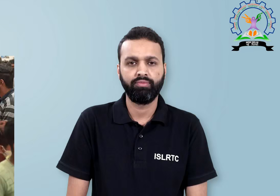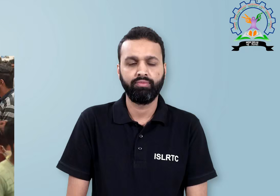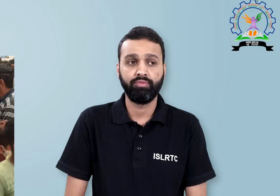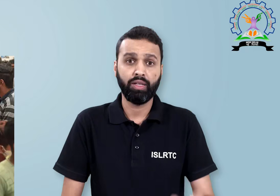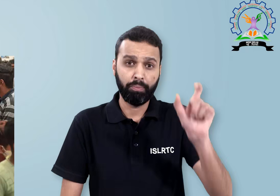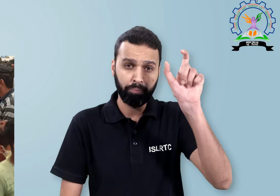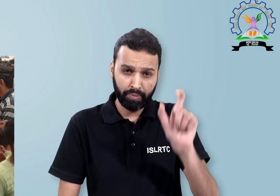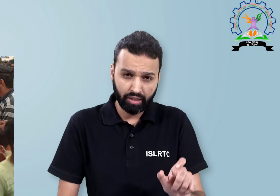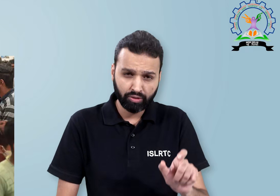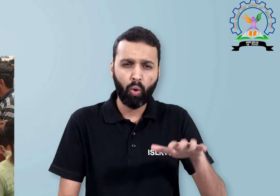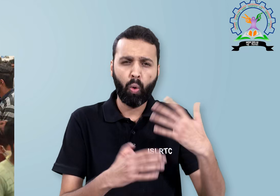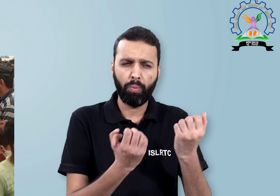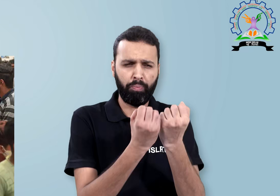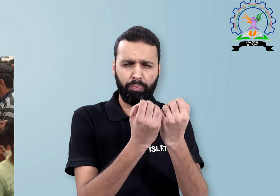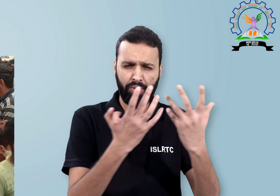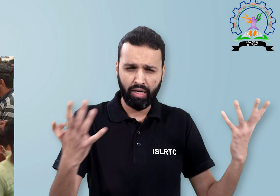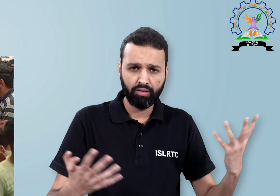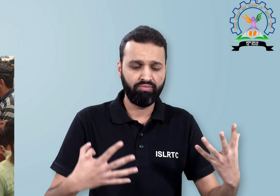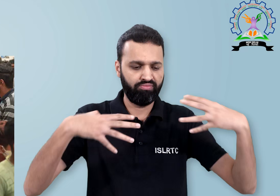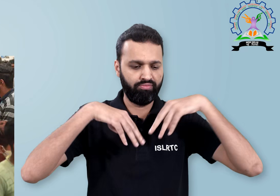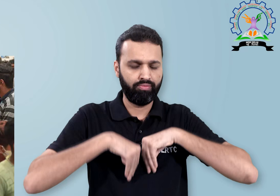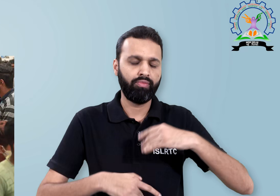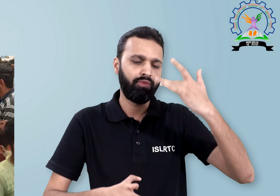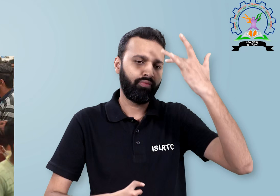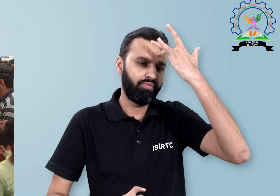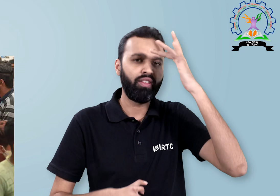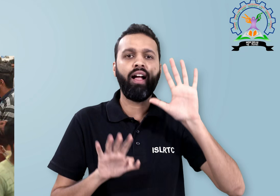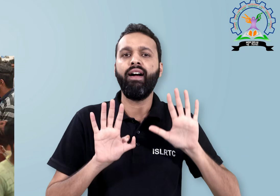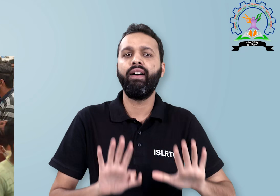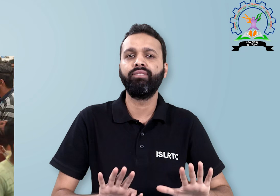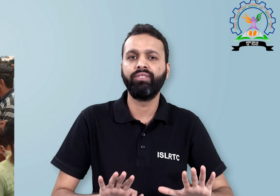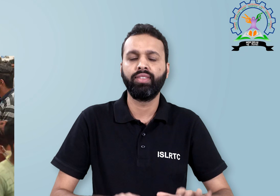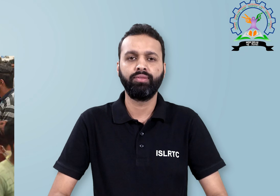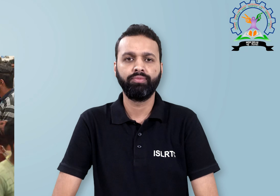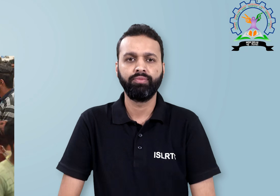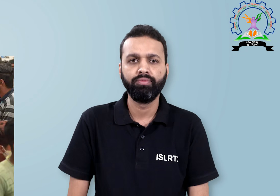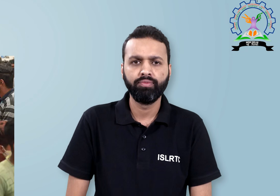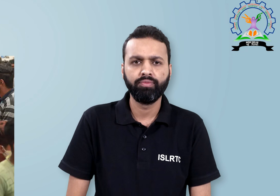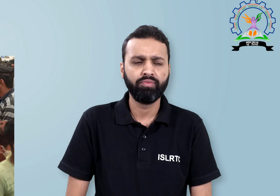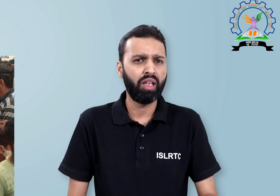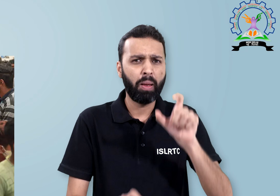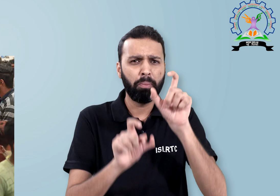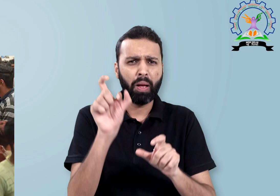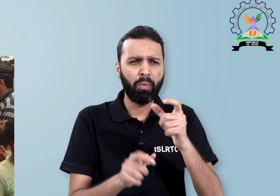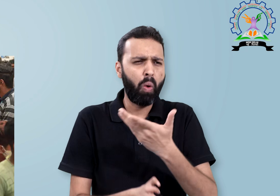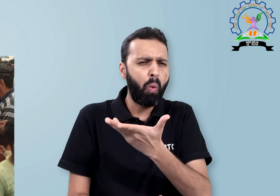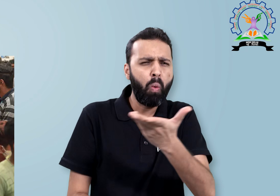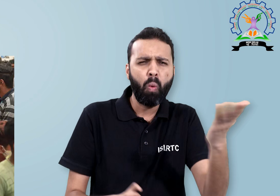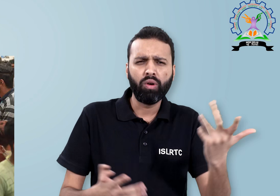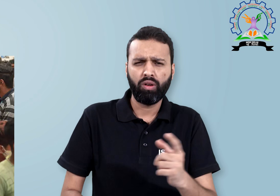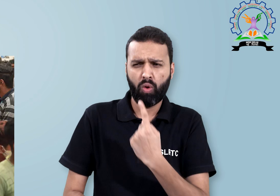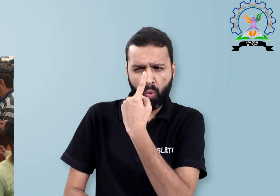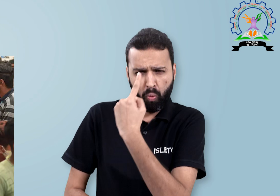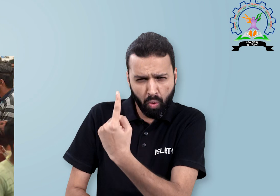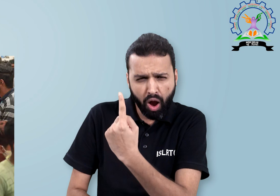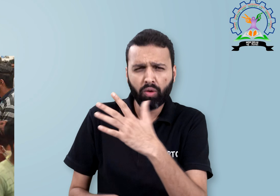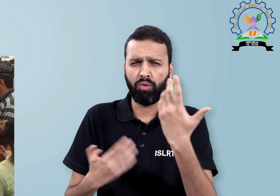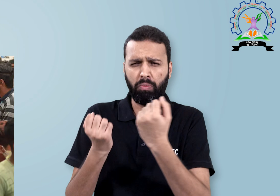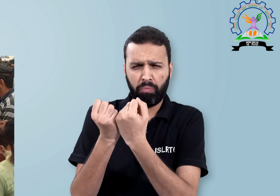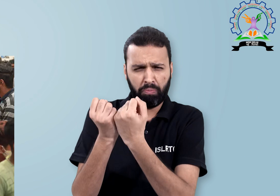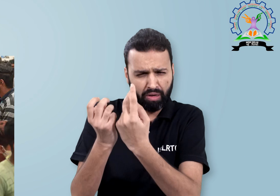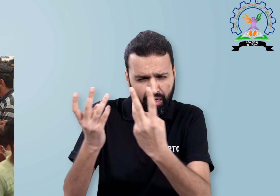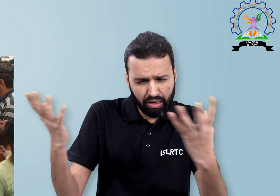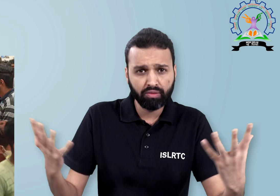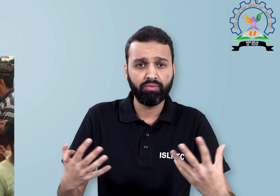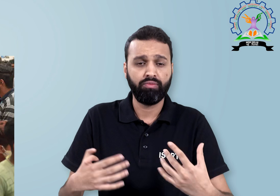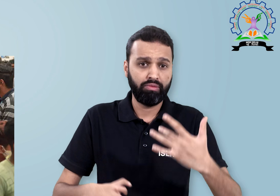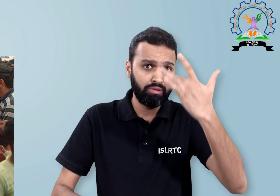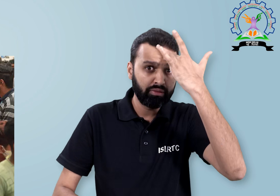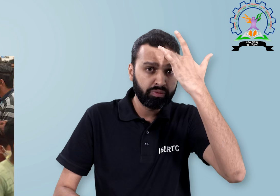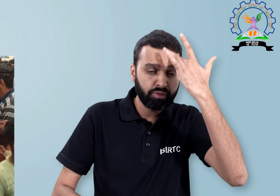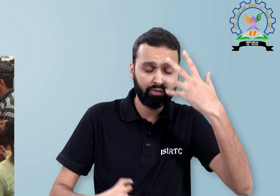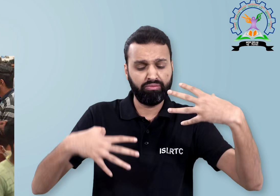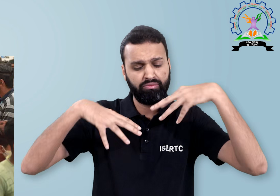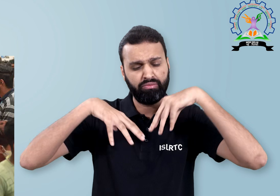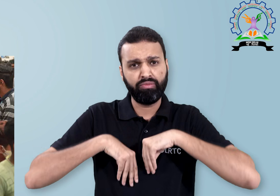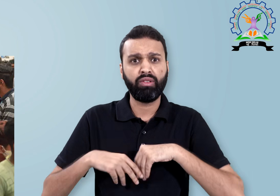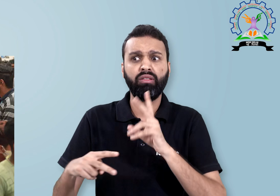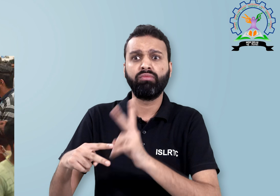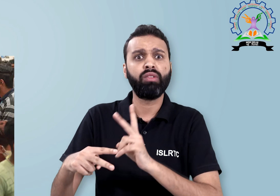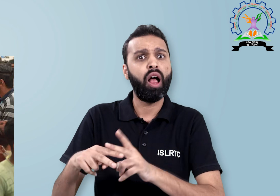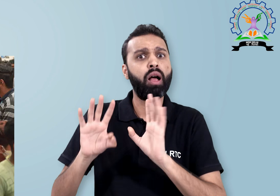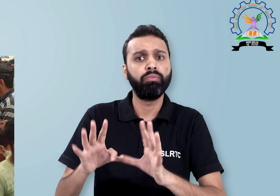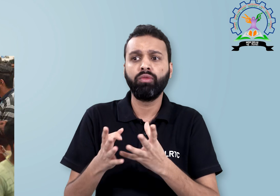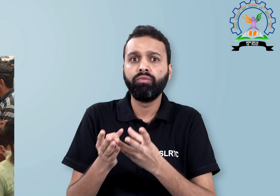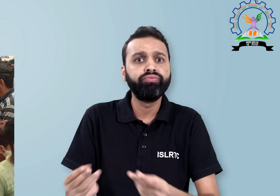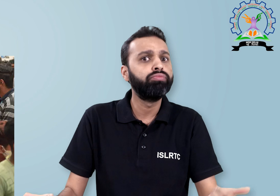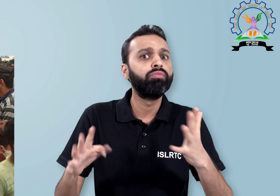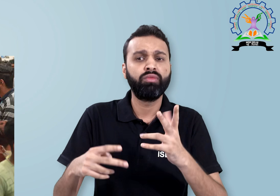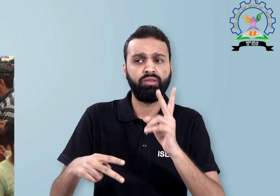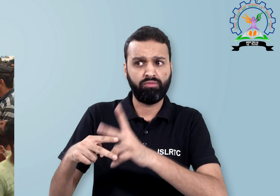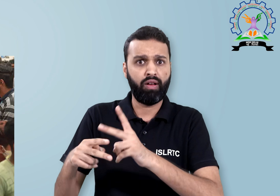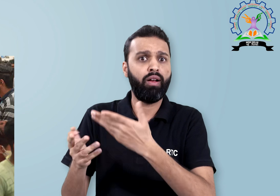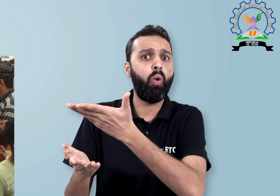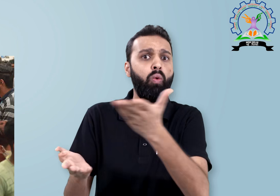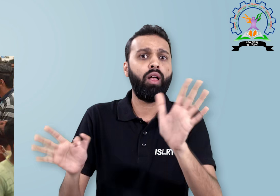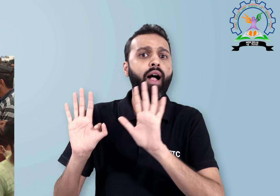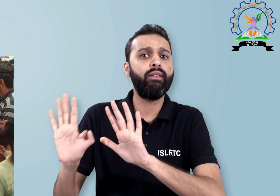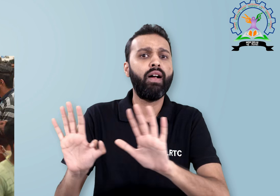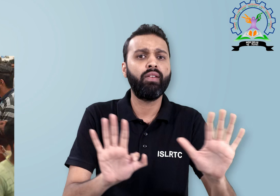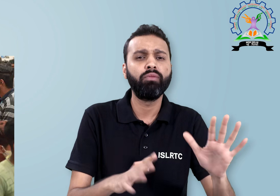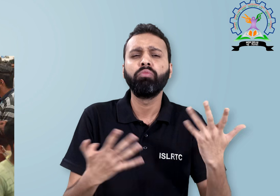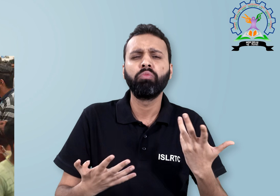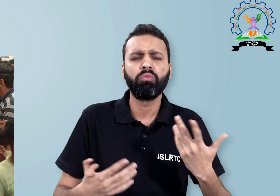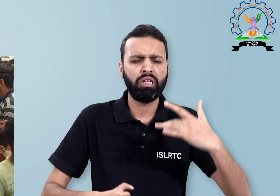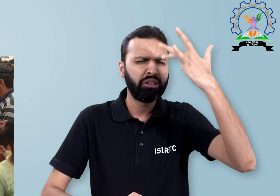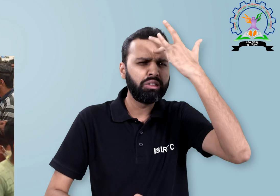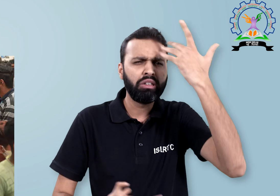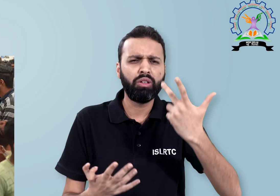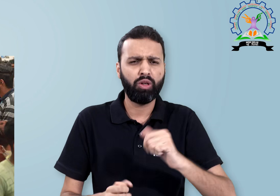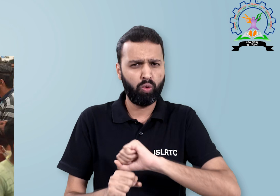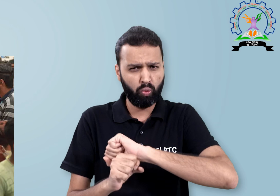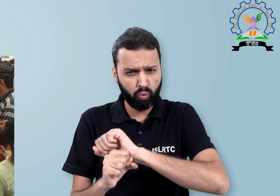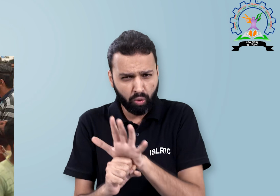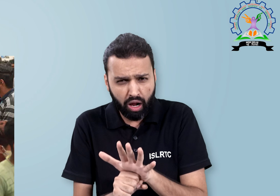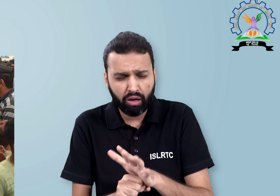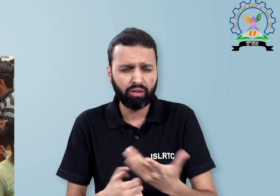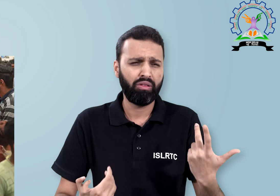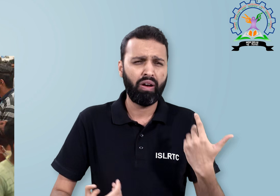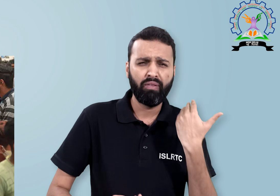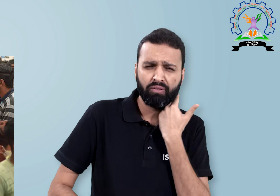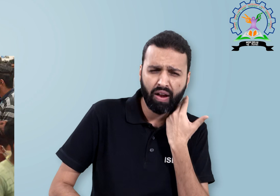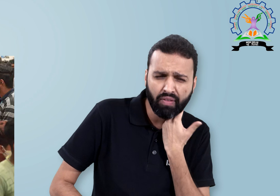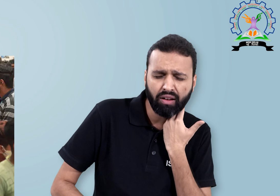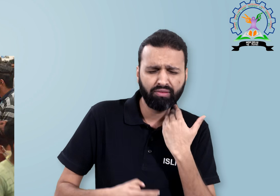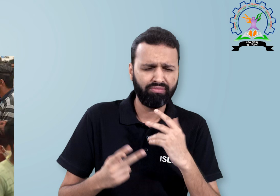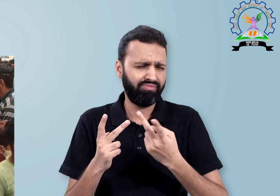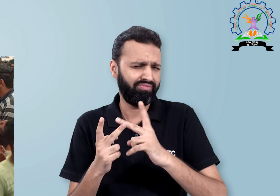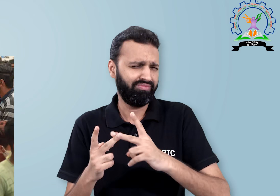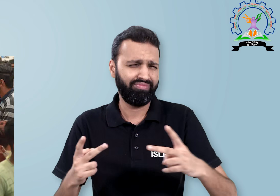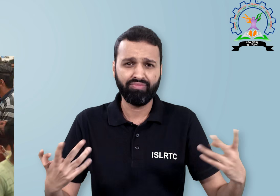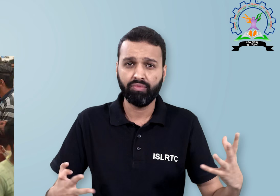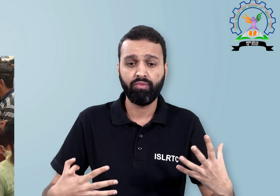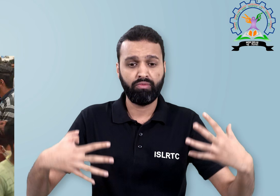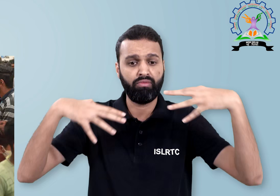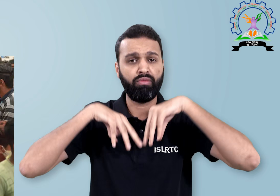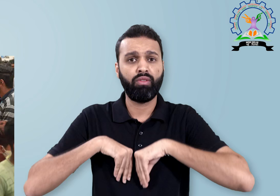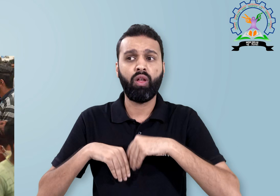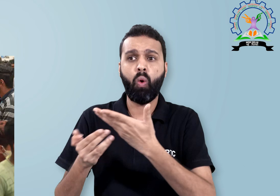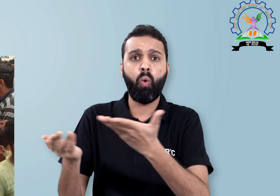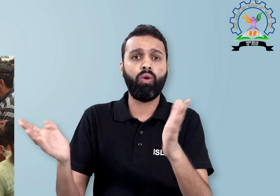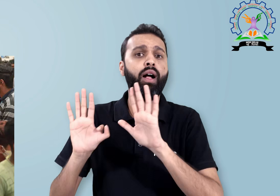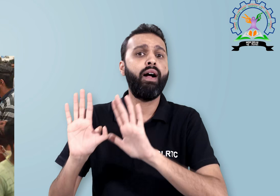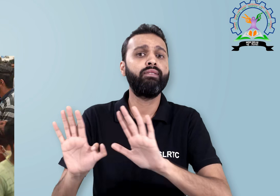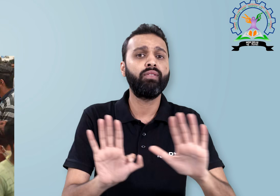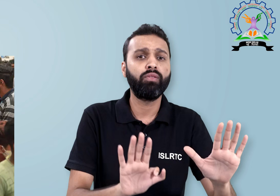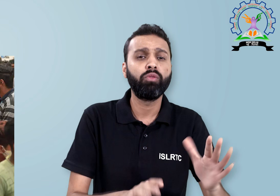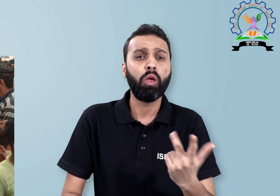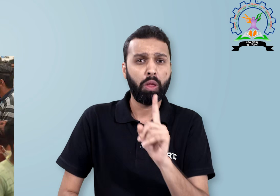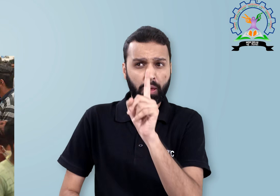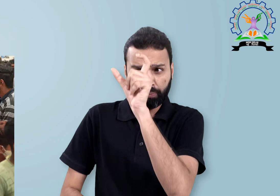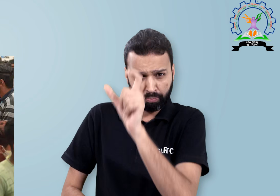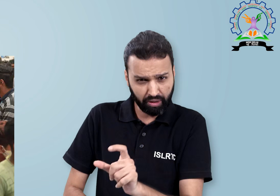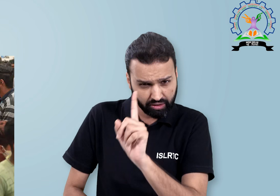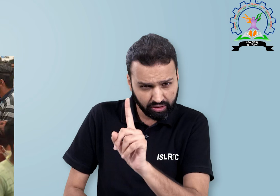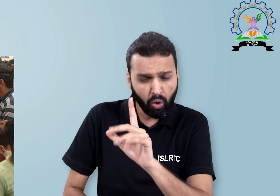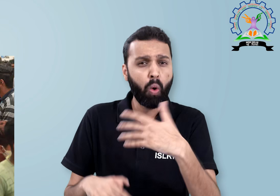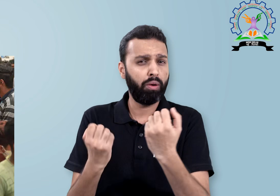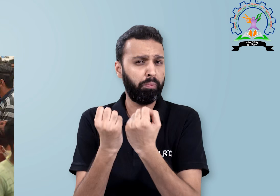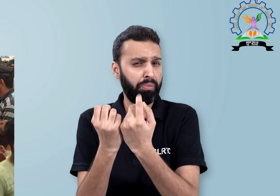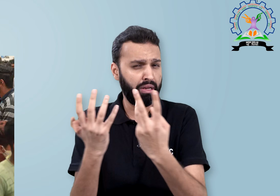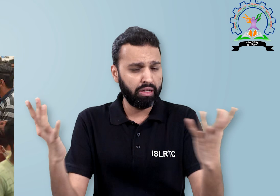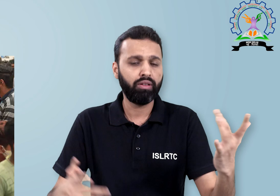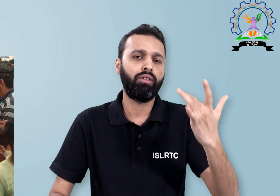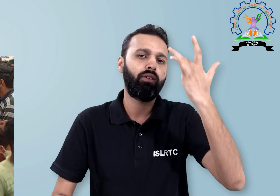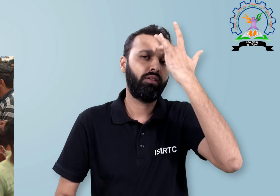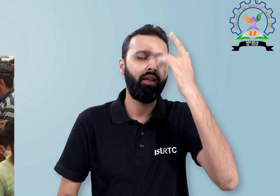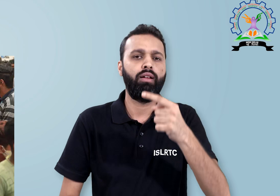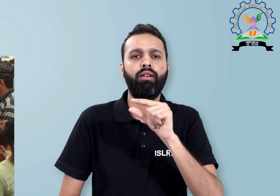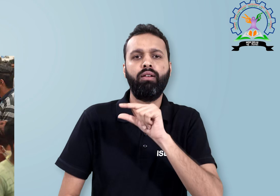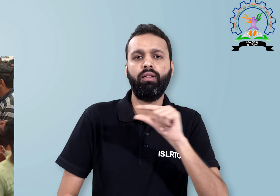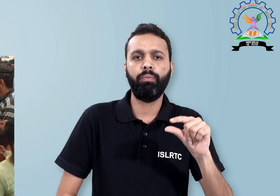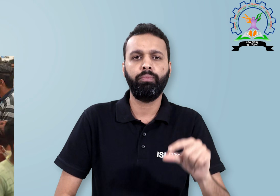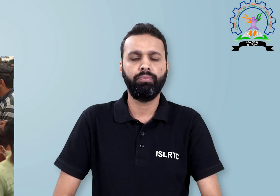Active Case An active case is when one or many persons are carrying the virus, infection or a disease in him. The person is not cured of the virus or infection. It could be COVID or an infection of any kind.